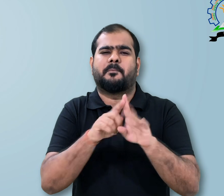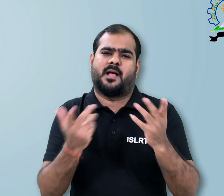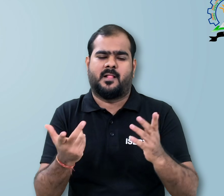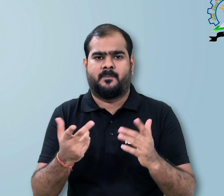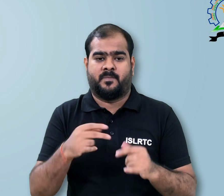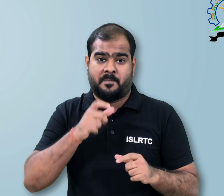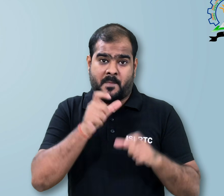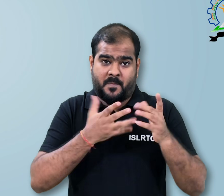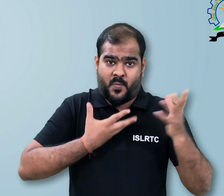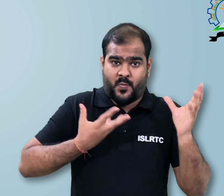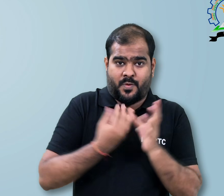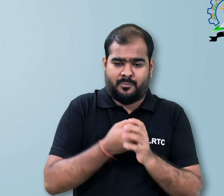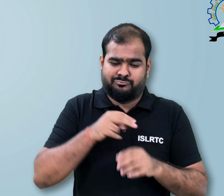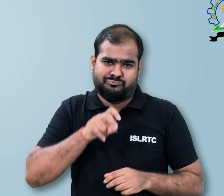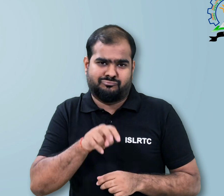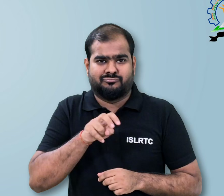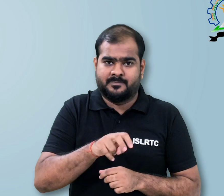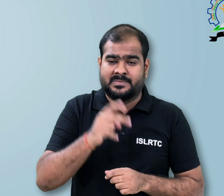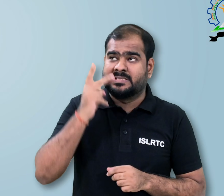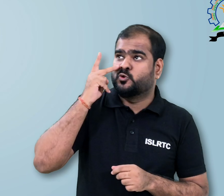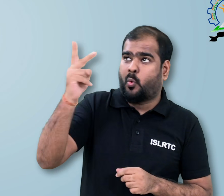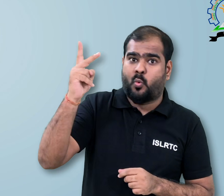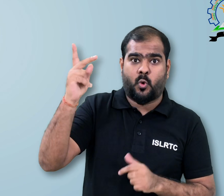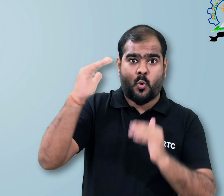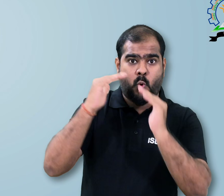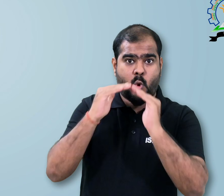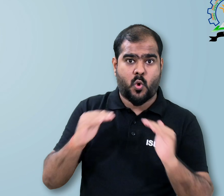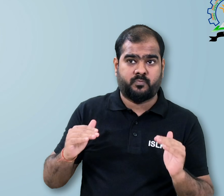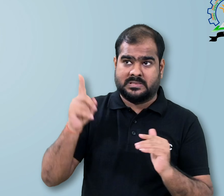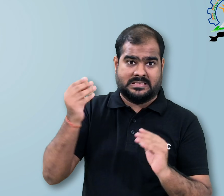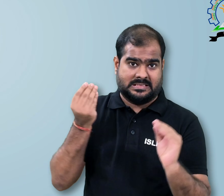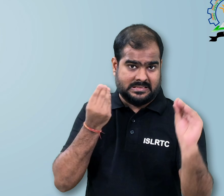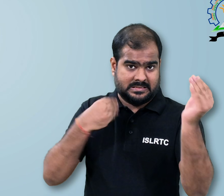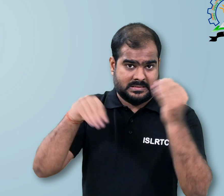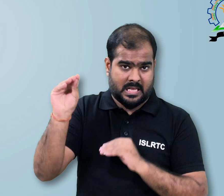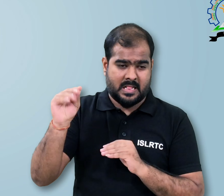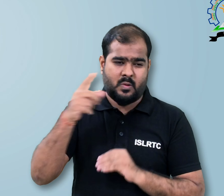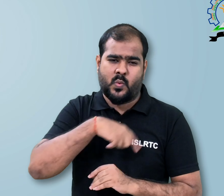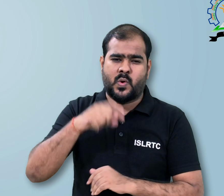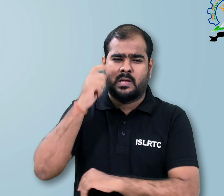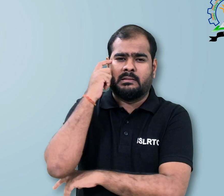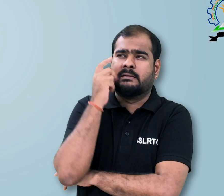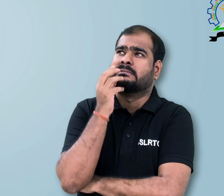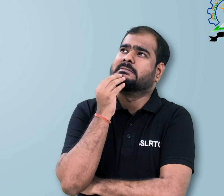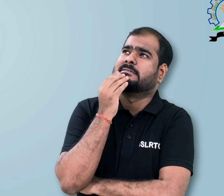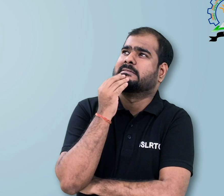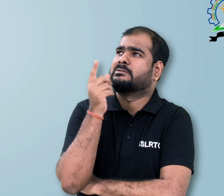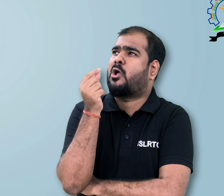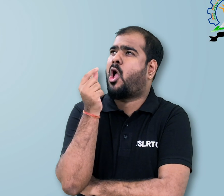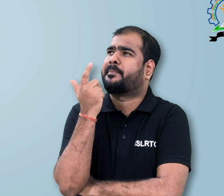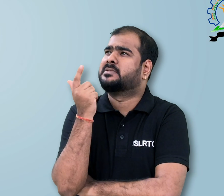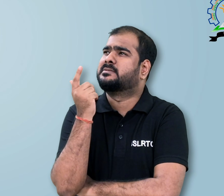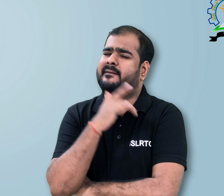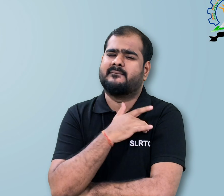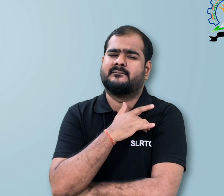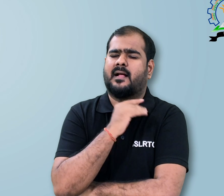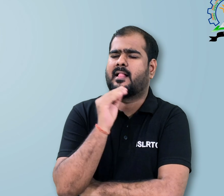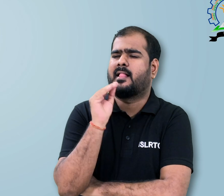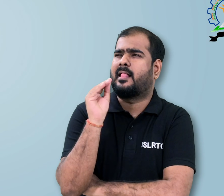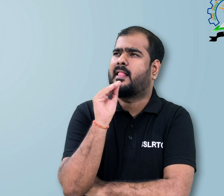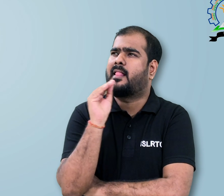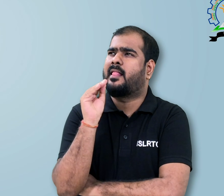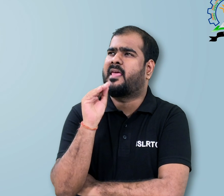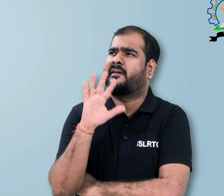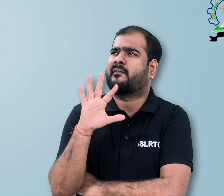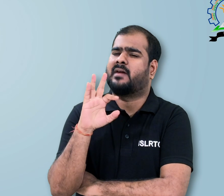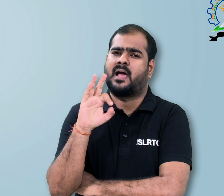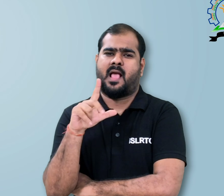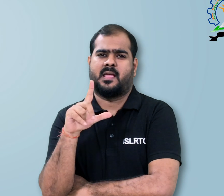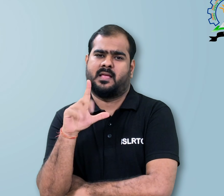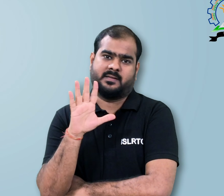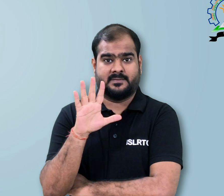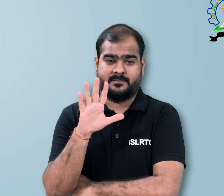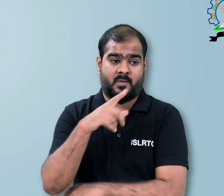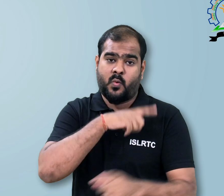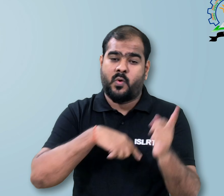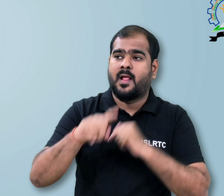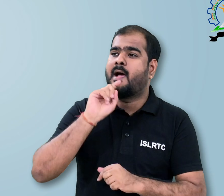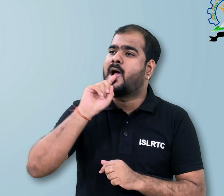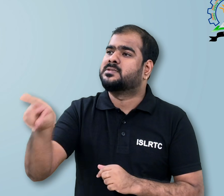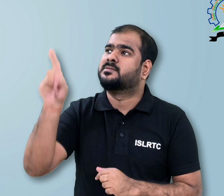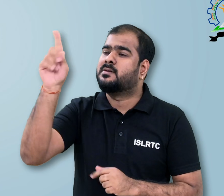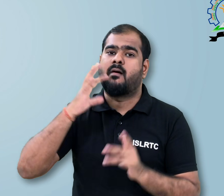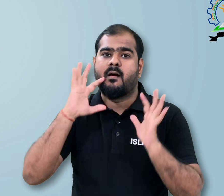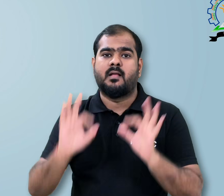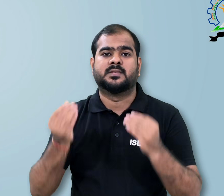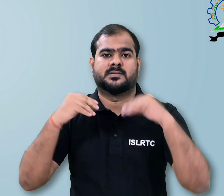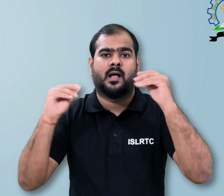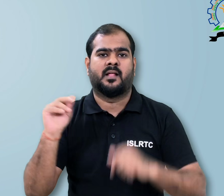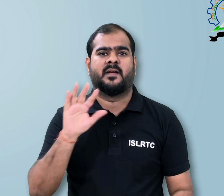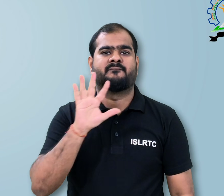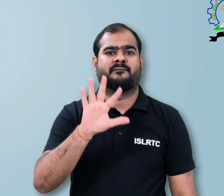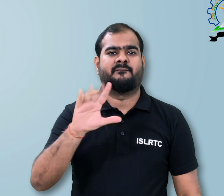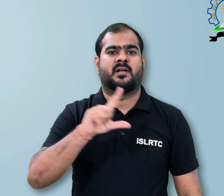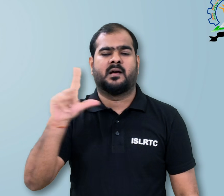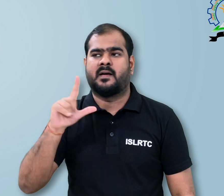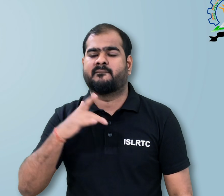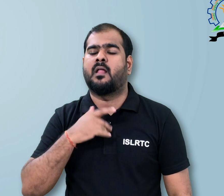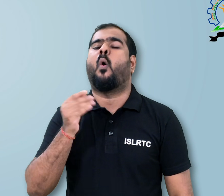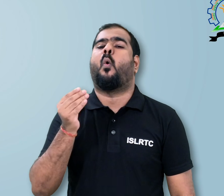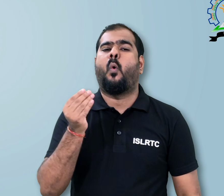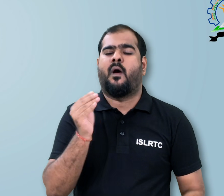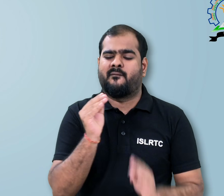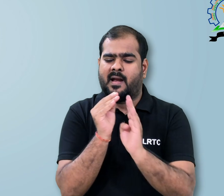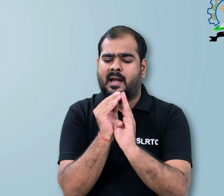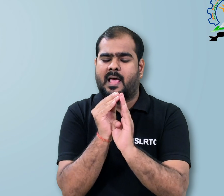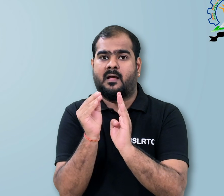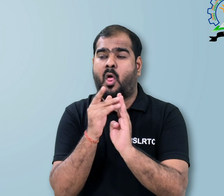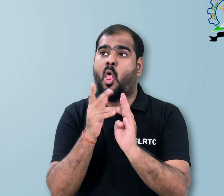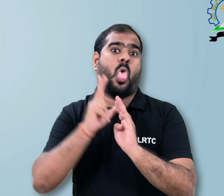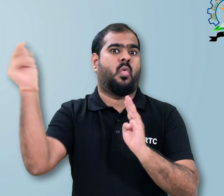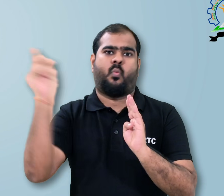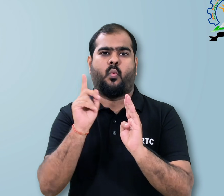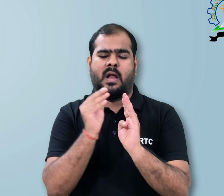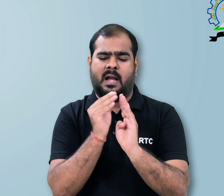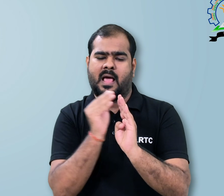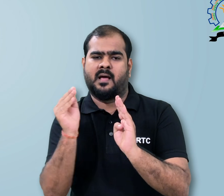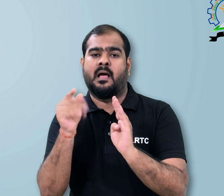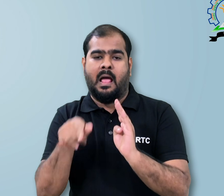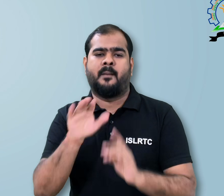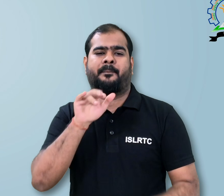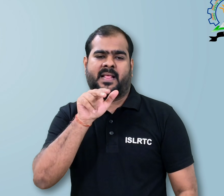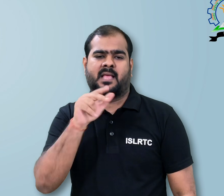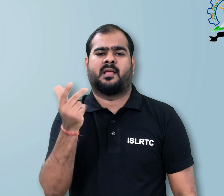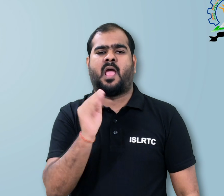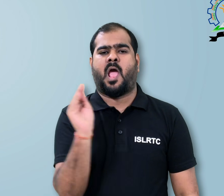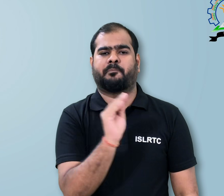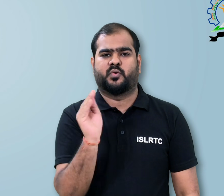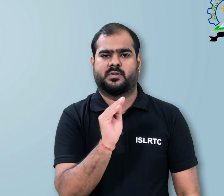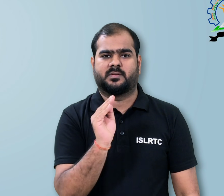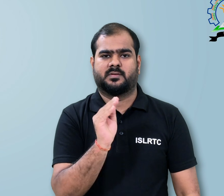For example we can give an approximate costs of a house on sale in a particular area to be 50 lakhs, while the actual cost is 55 lakhs.